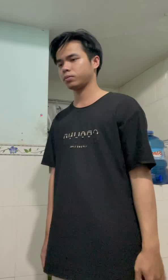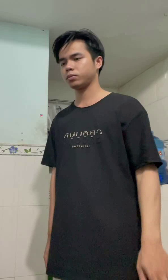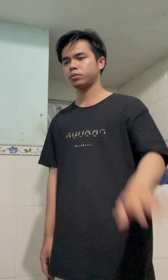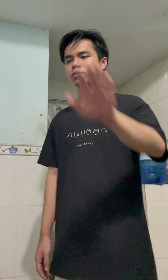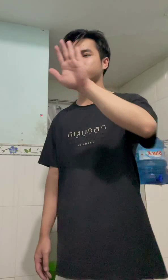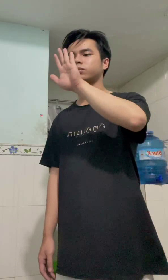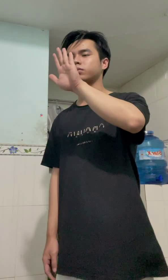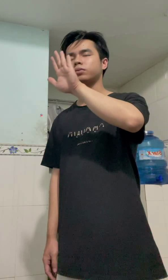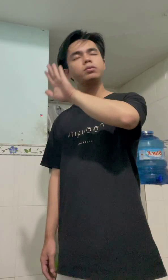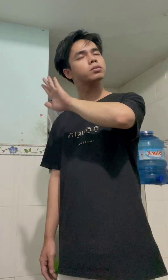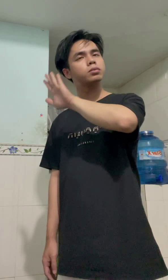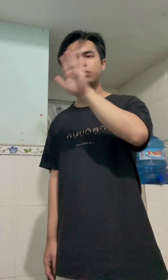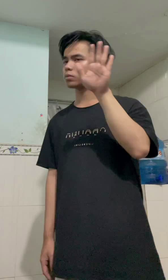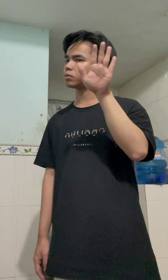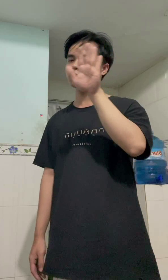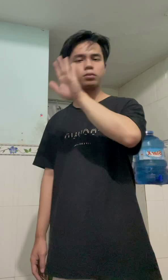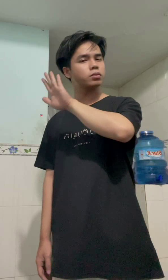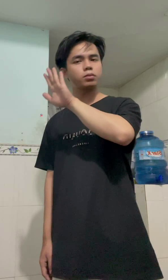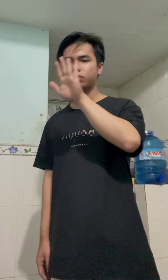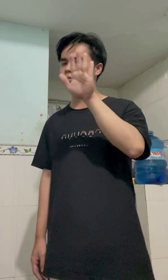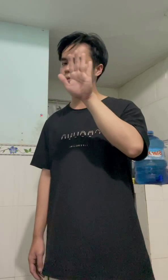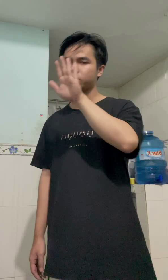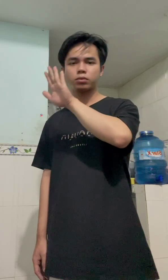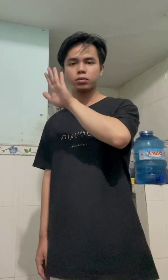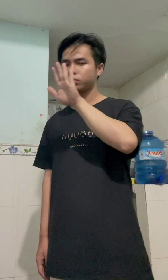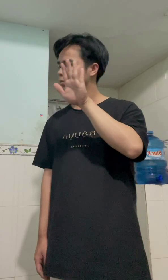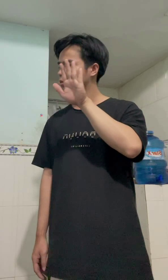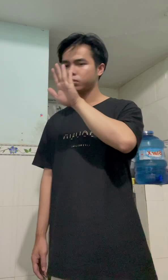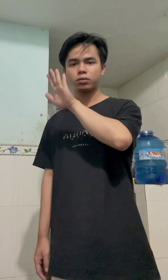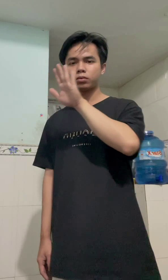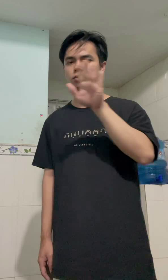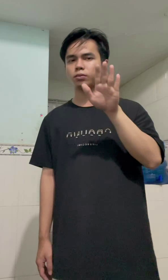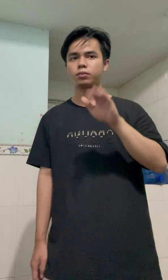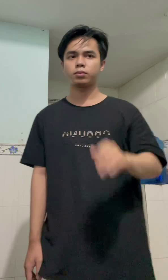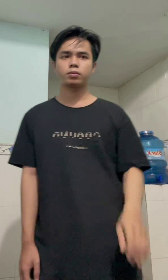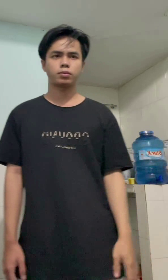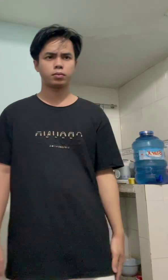khong dong y